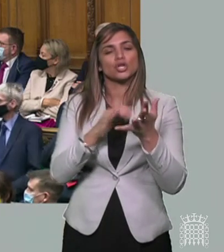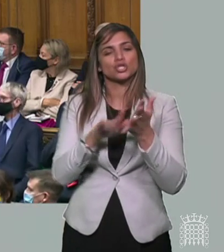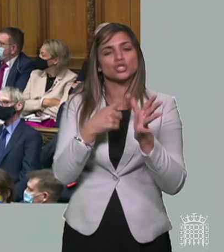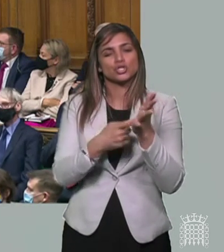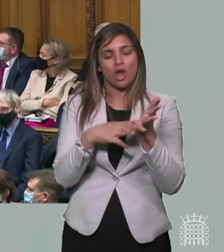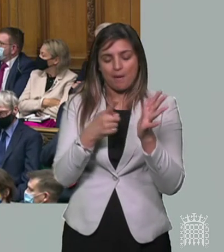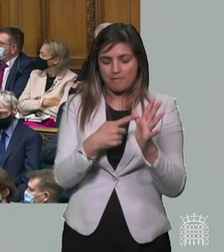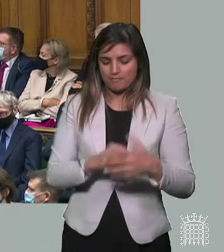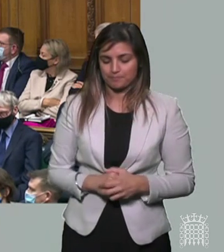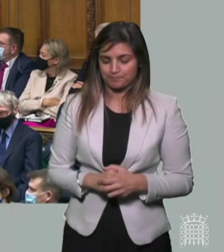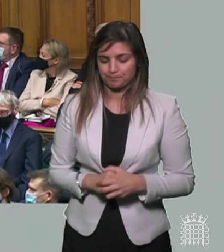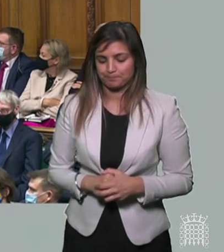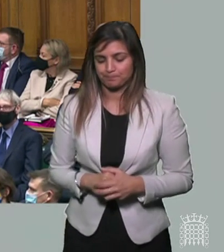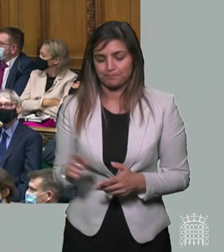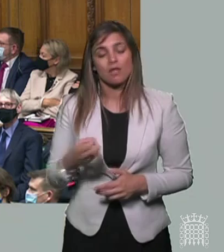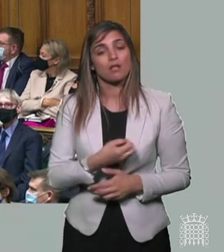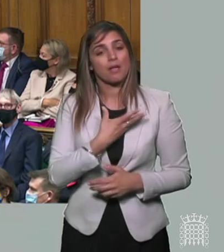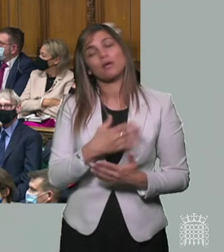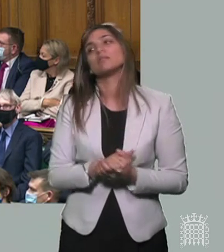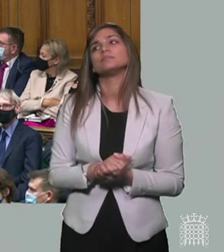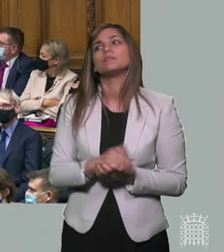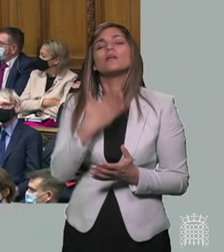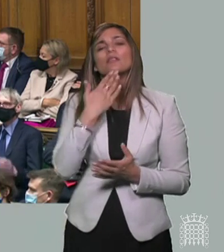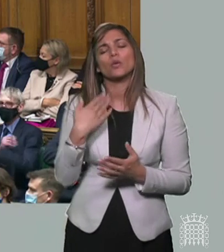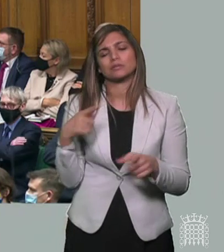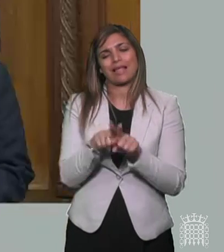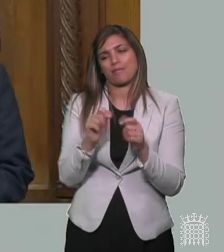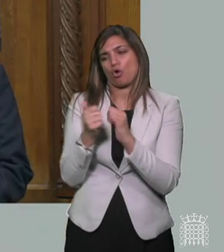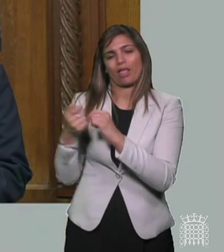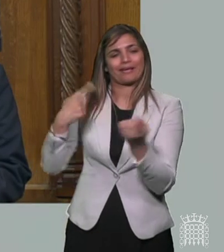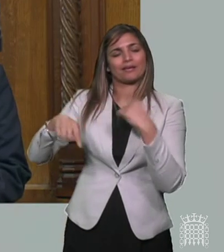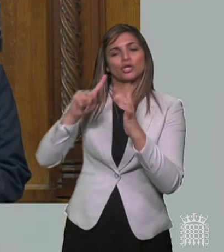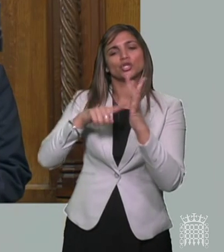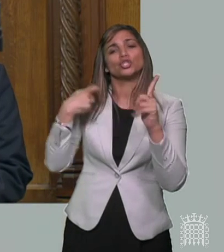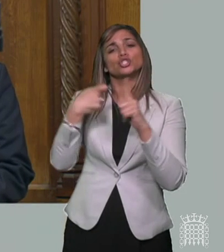I, too, wish to join colleagues in paying tribute to Jack Dromey.